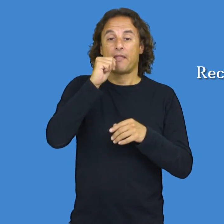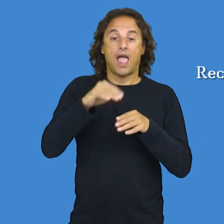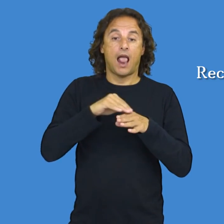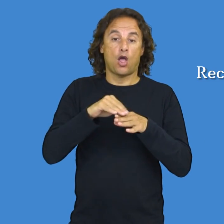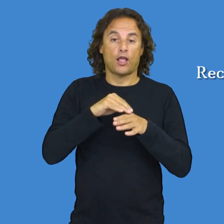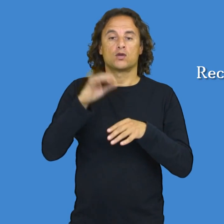alcohol